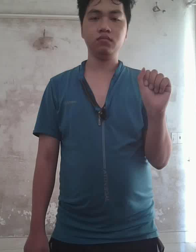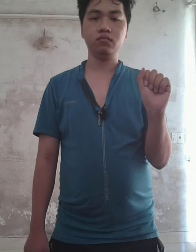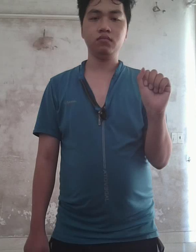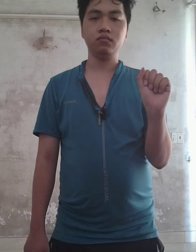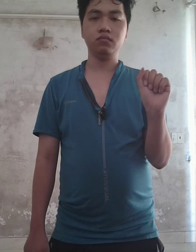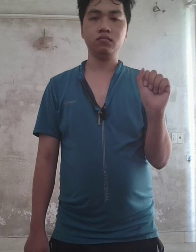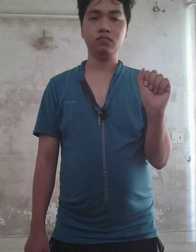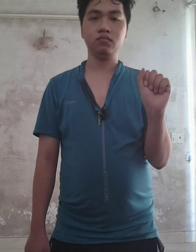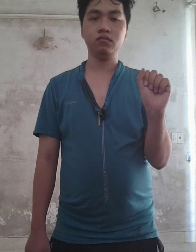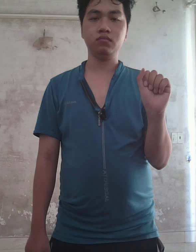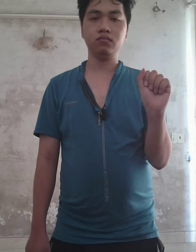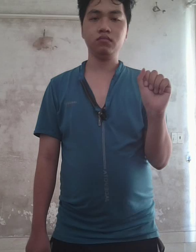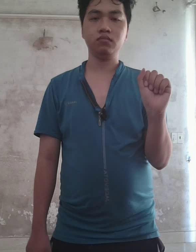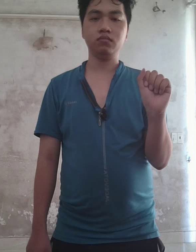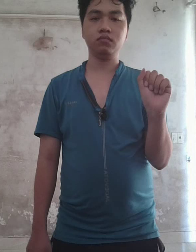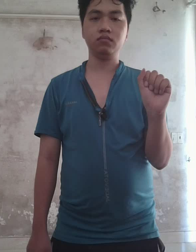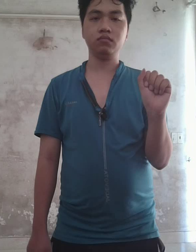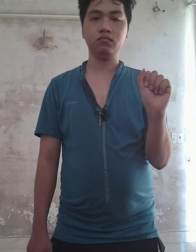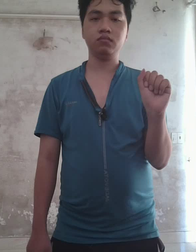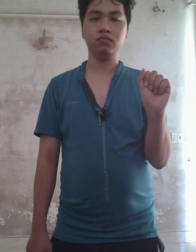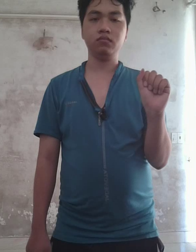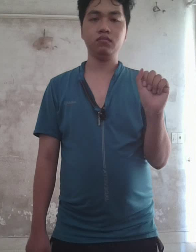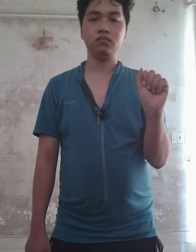a